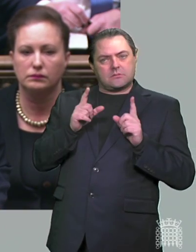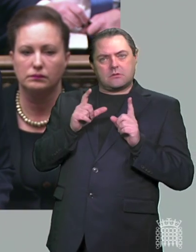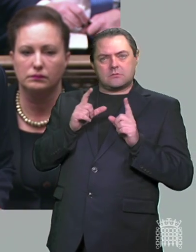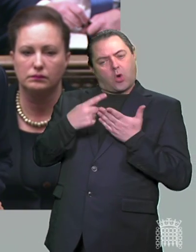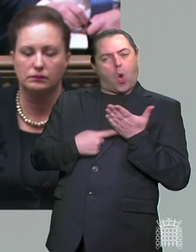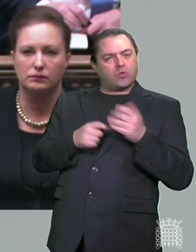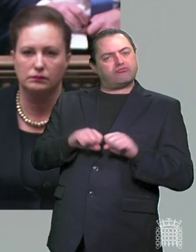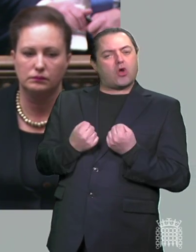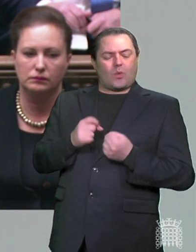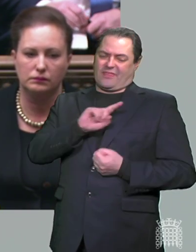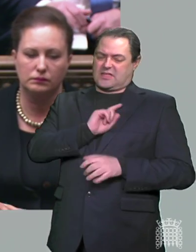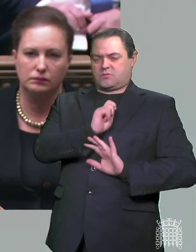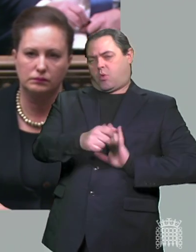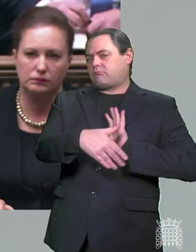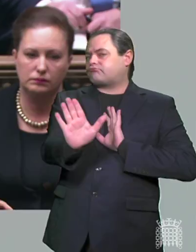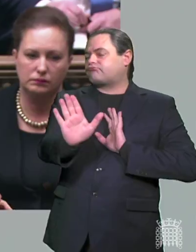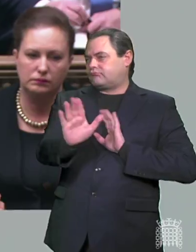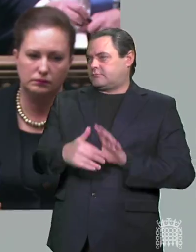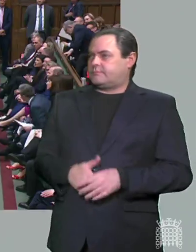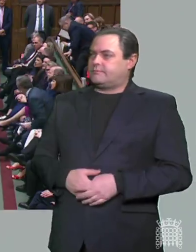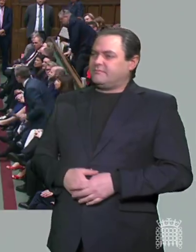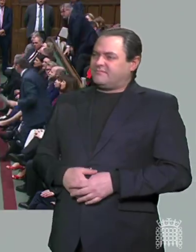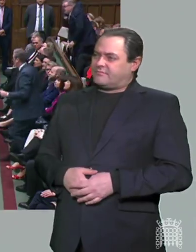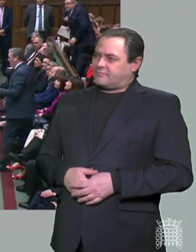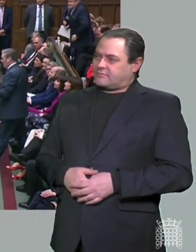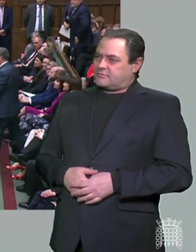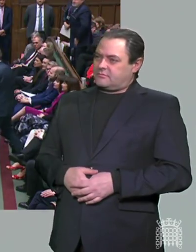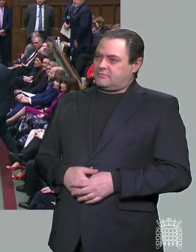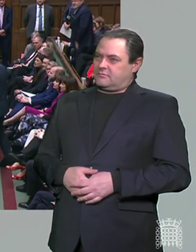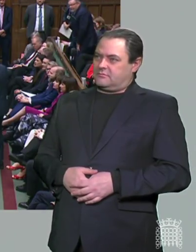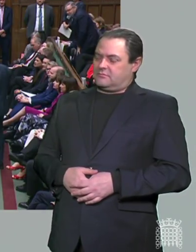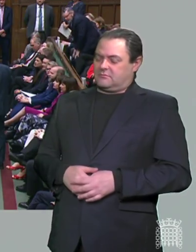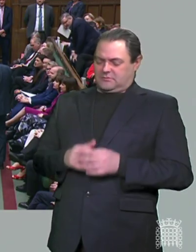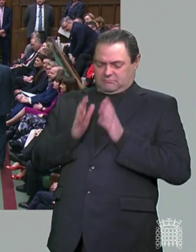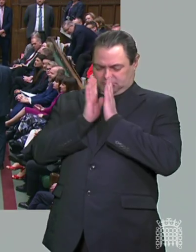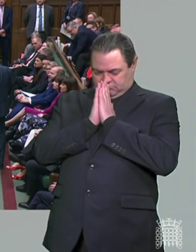That is why I took decisive action on receipt of that report.